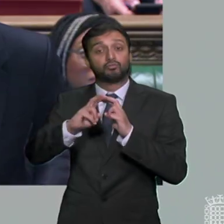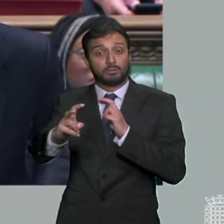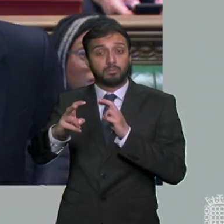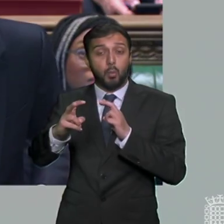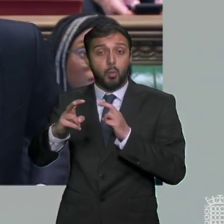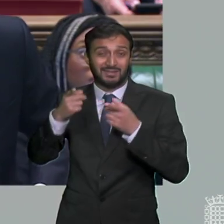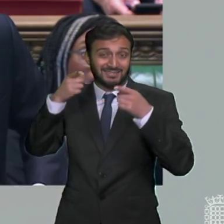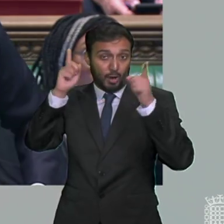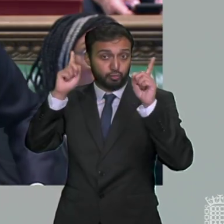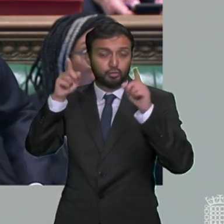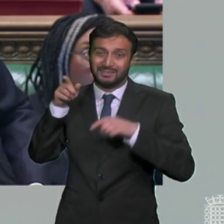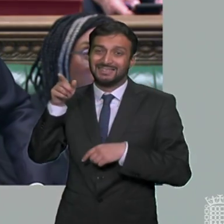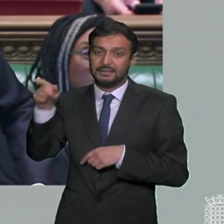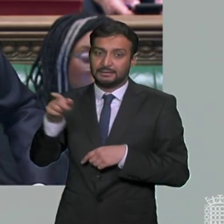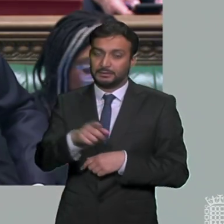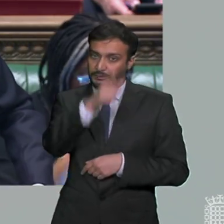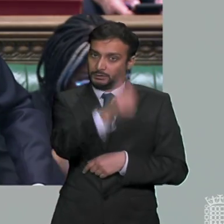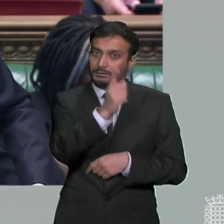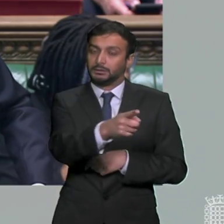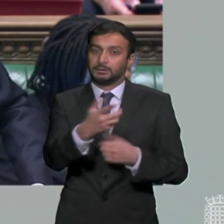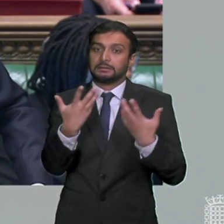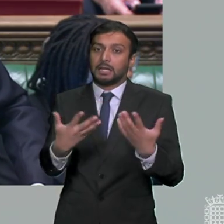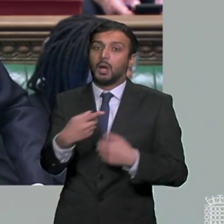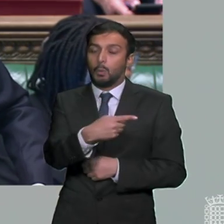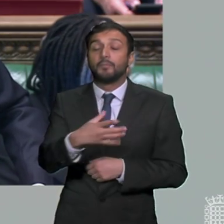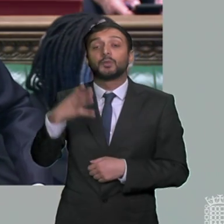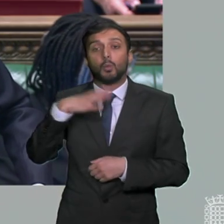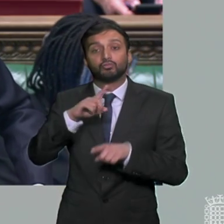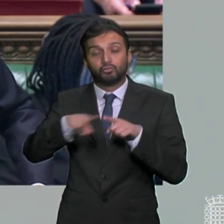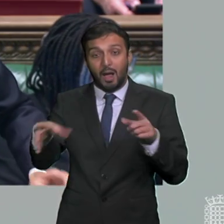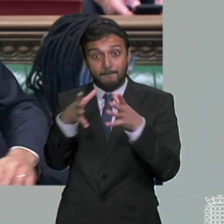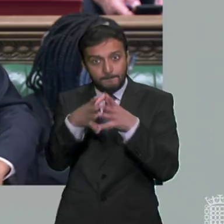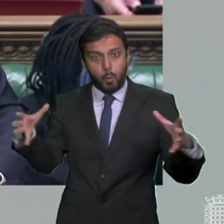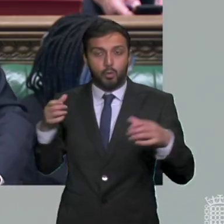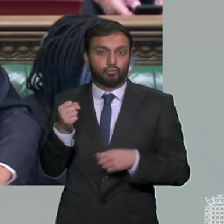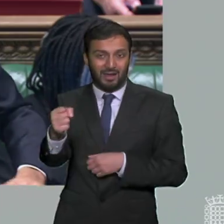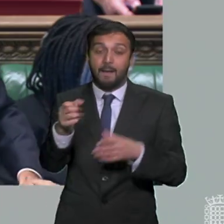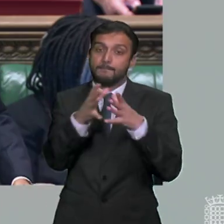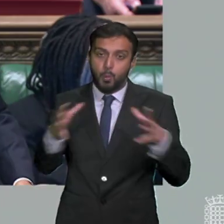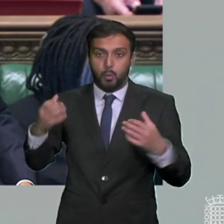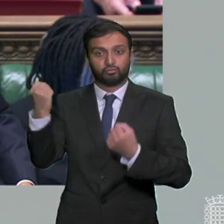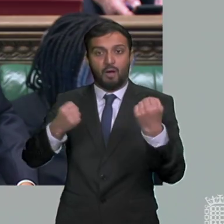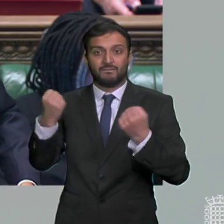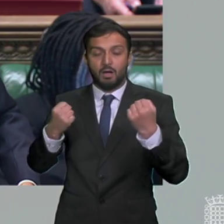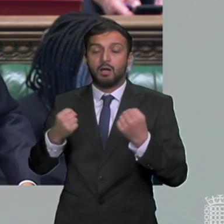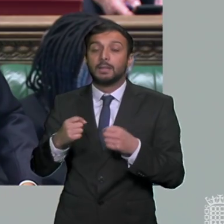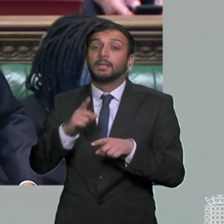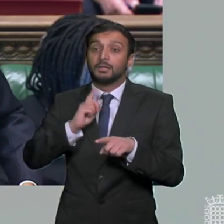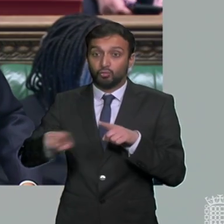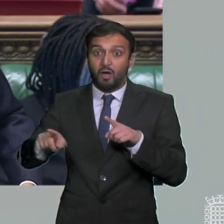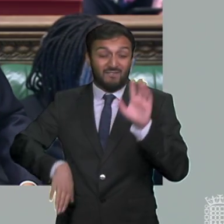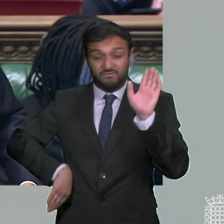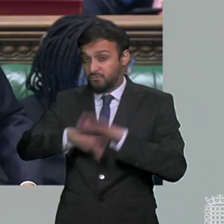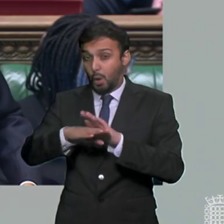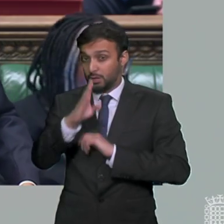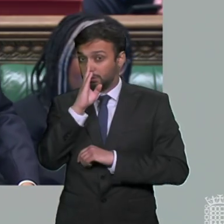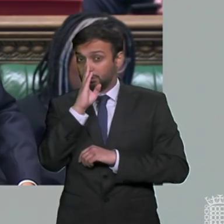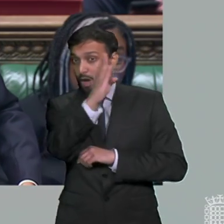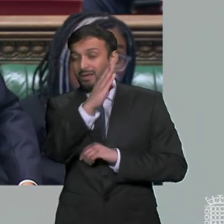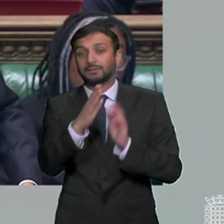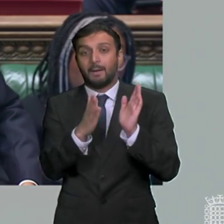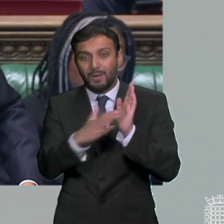There is a plan to increase the number of trains—with the 100 additional drivers—and restore the full direct service between Manchester and London.